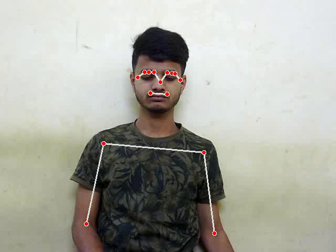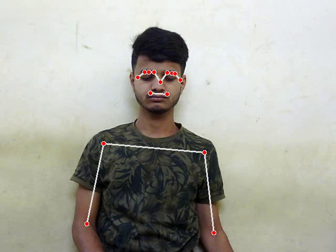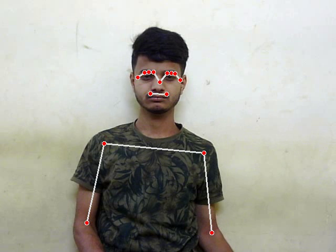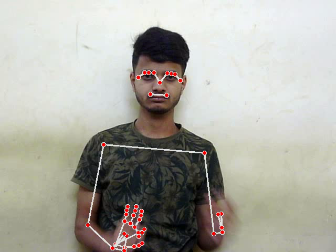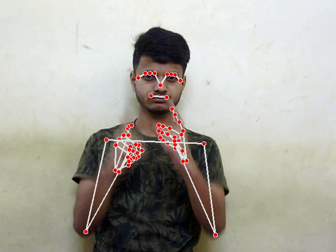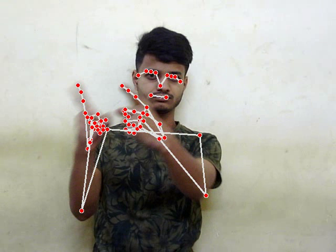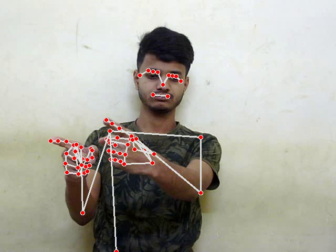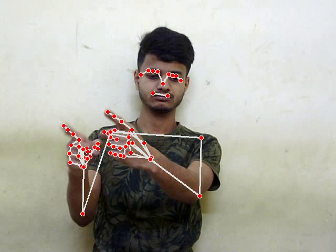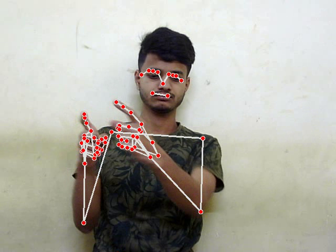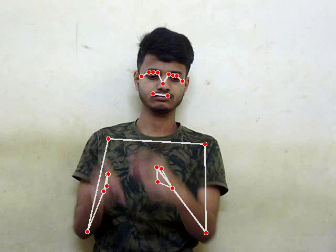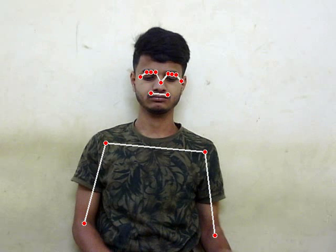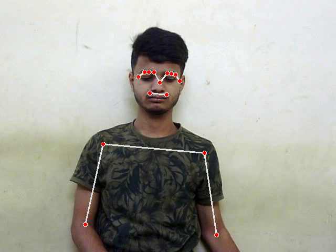go